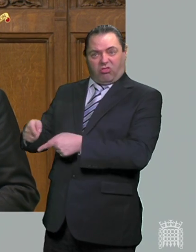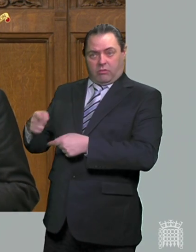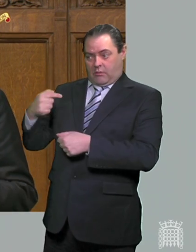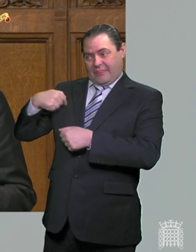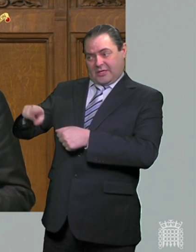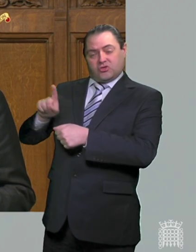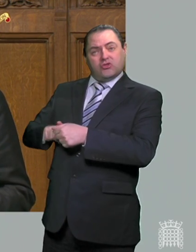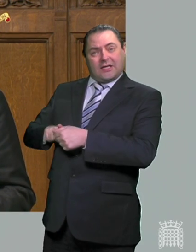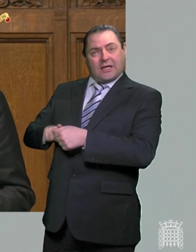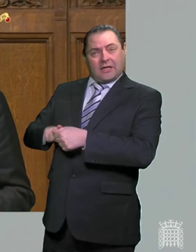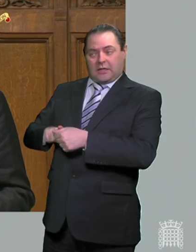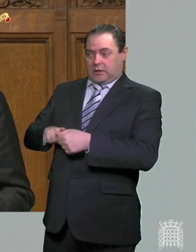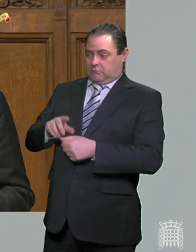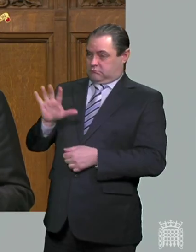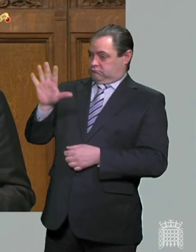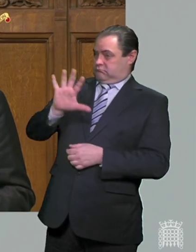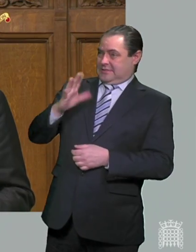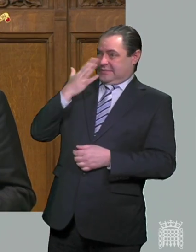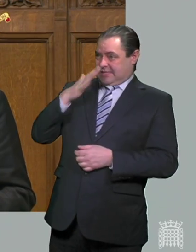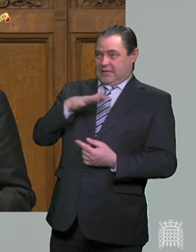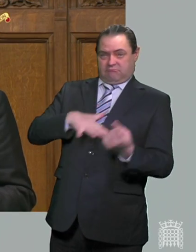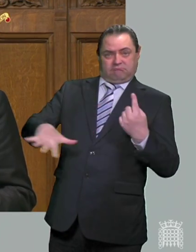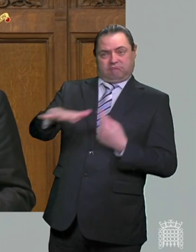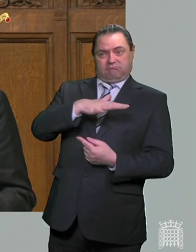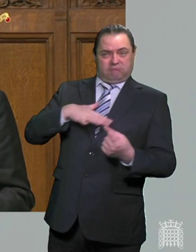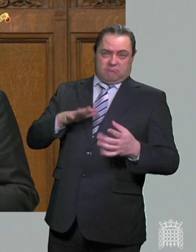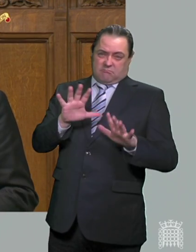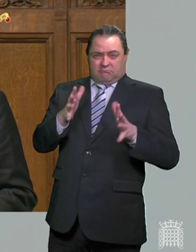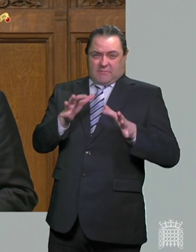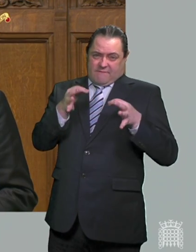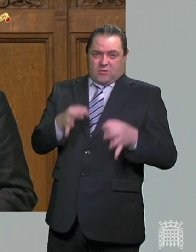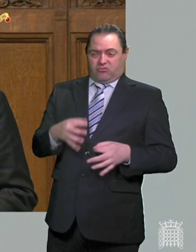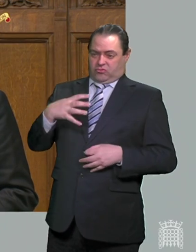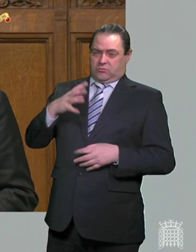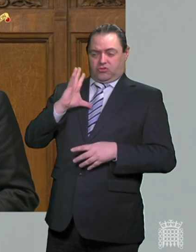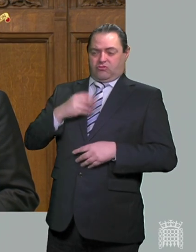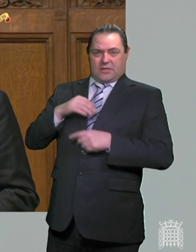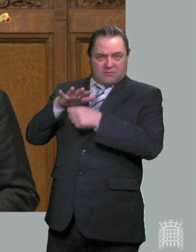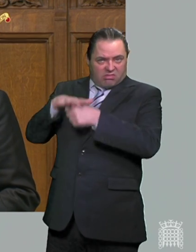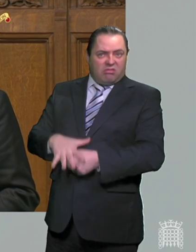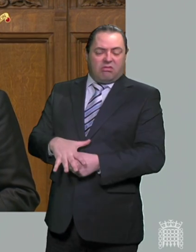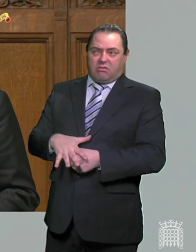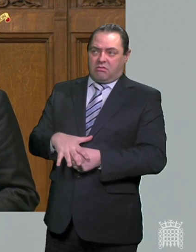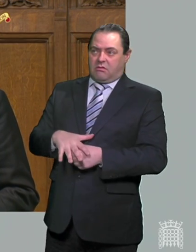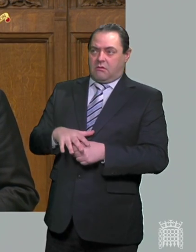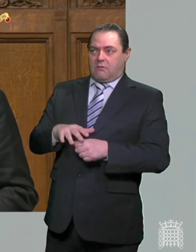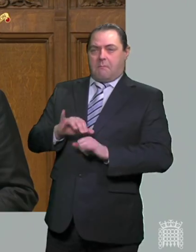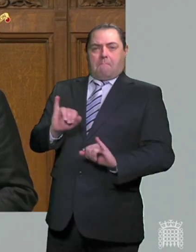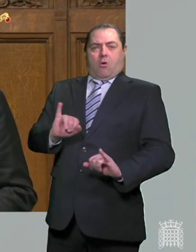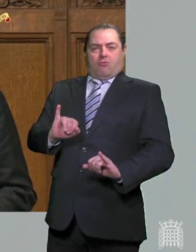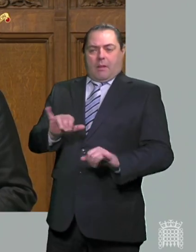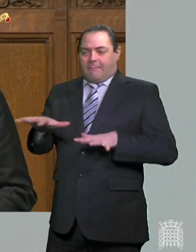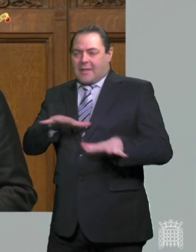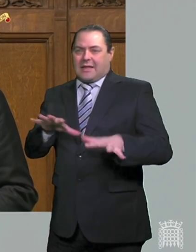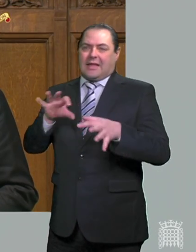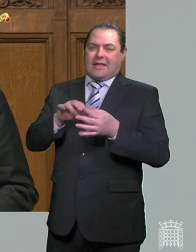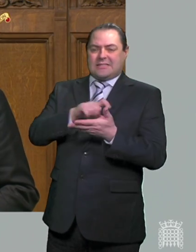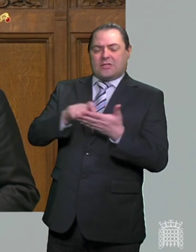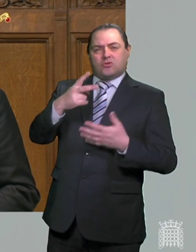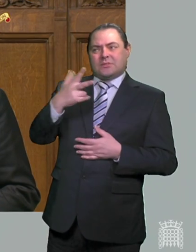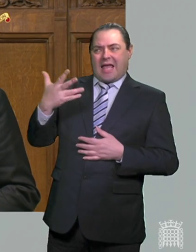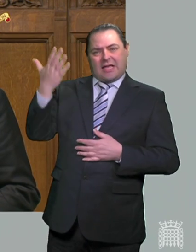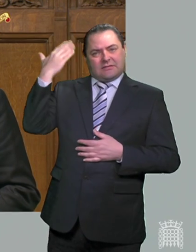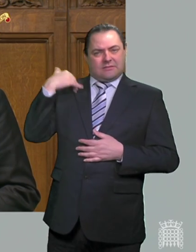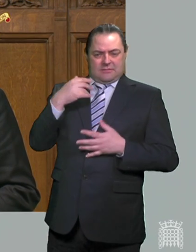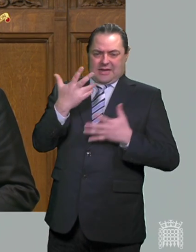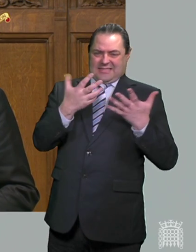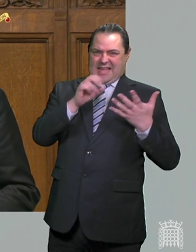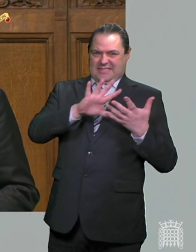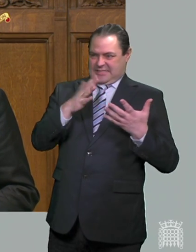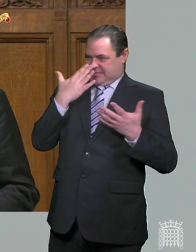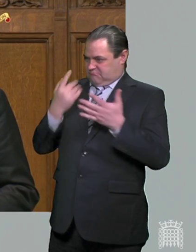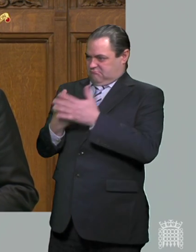That is against what I conceive to be a background of semi-official transphobia in England, which is similar to the moral panic that led to section 28 in the 1980s.